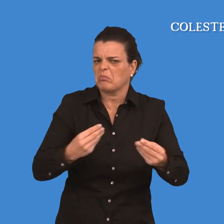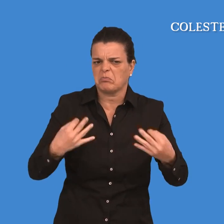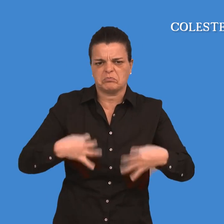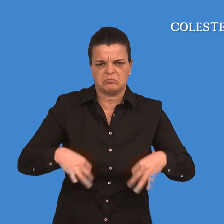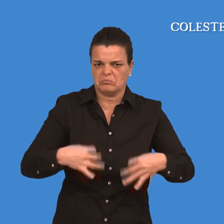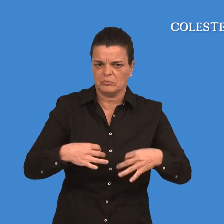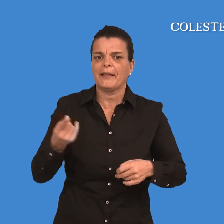normal